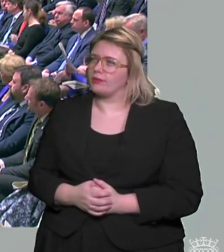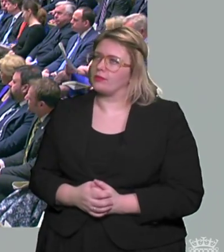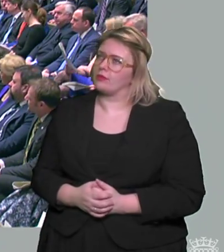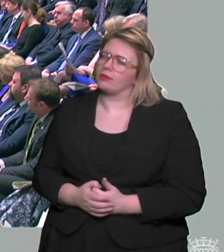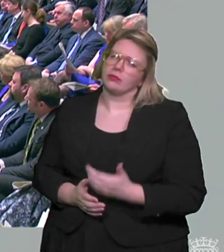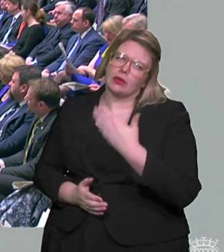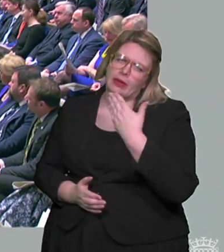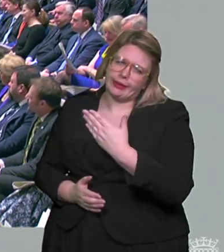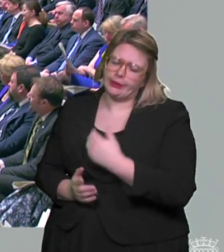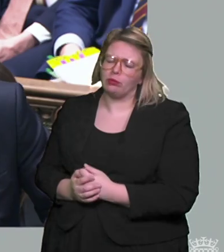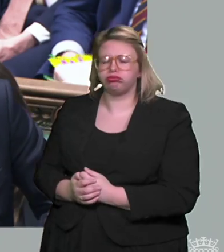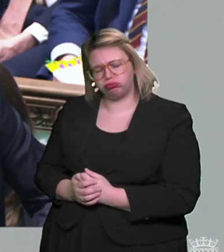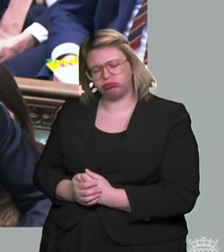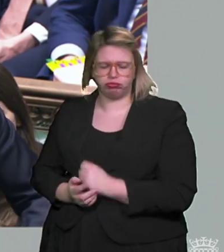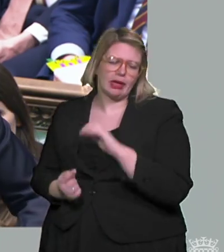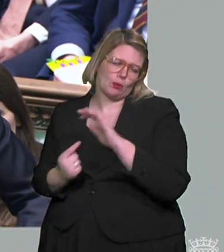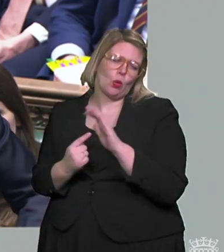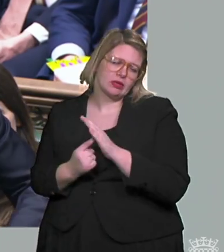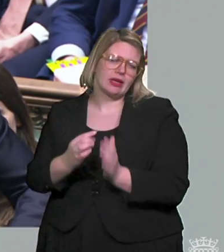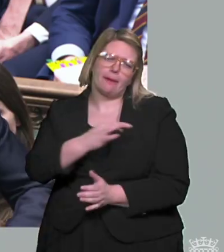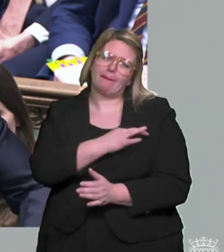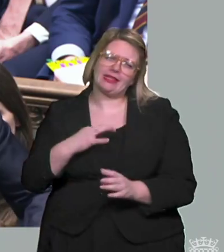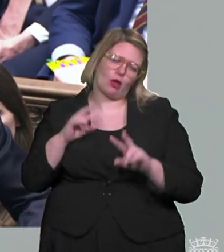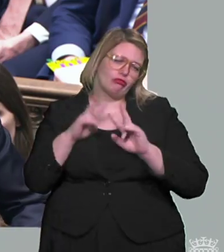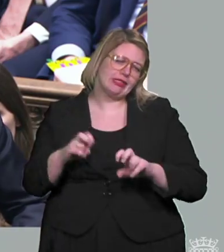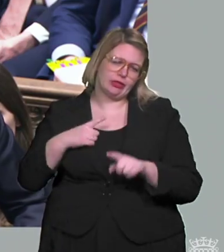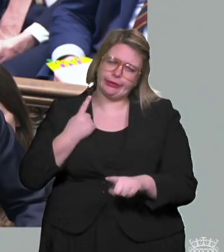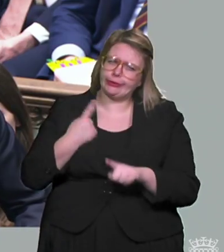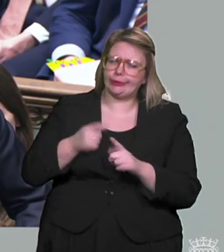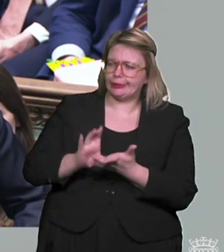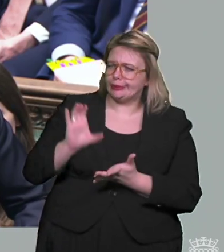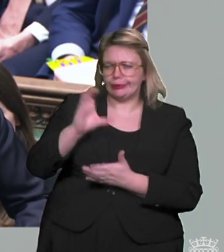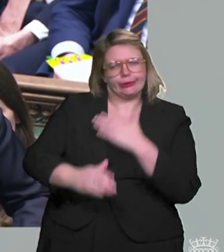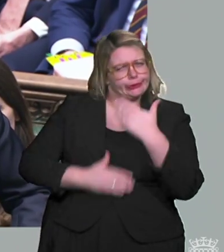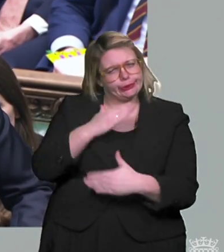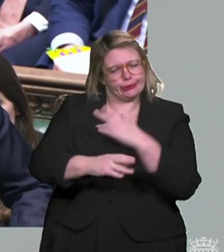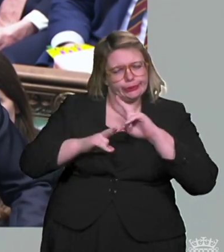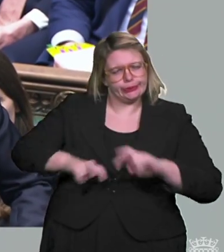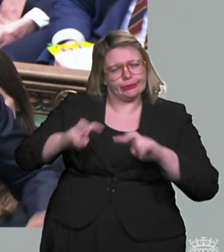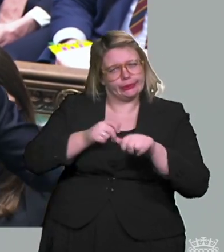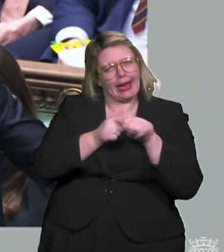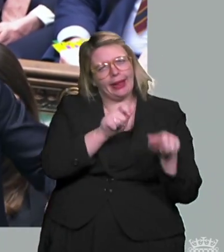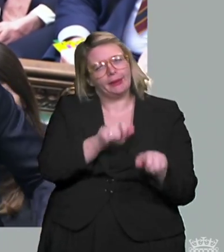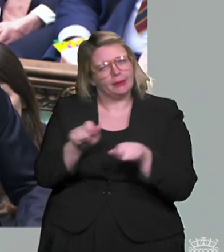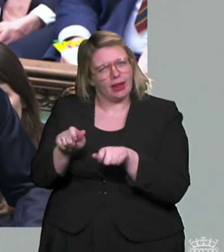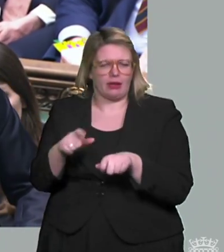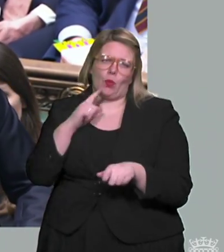He is absolutely right about the importance of expediting medical research so that we can deliver better care for the people affected.